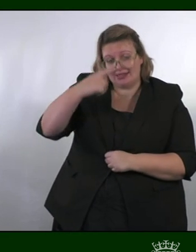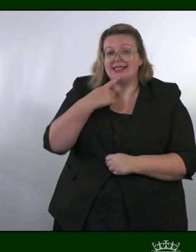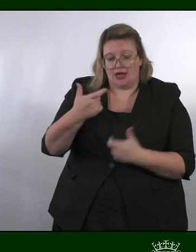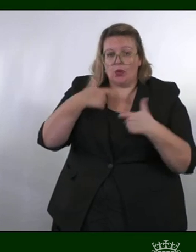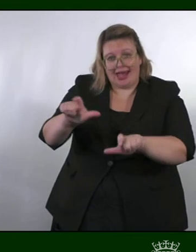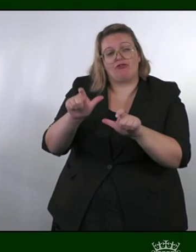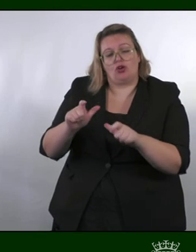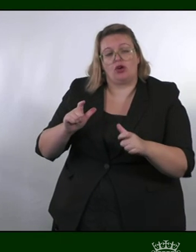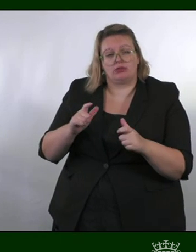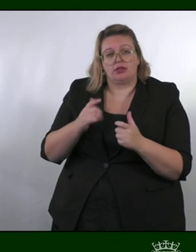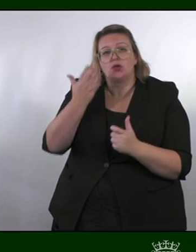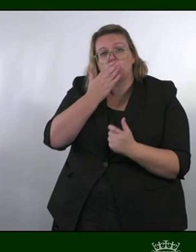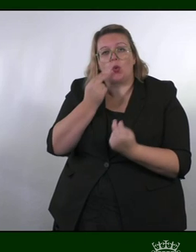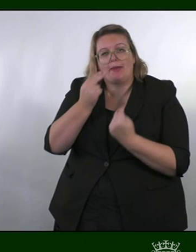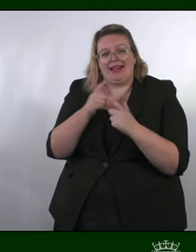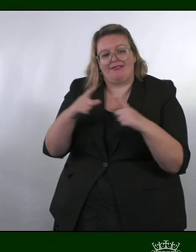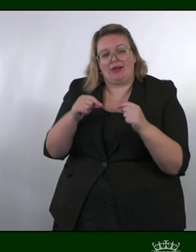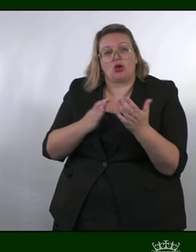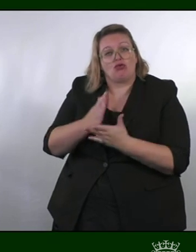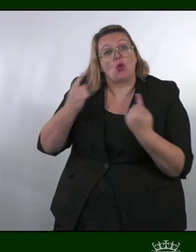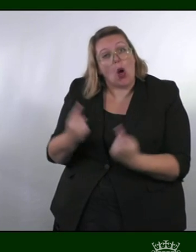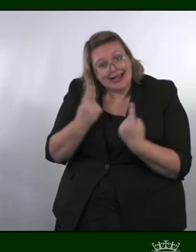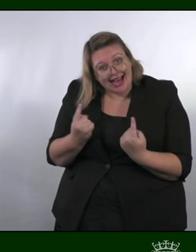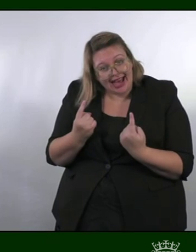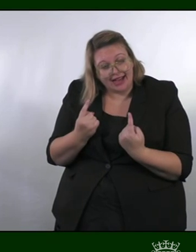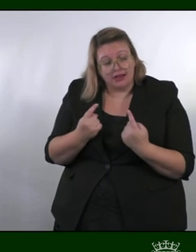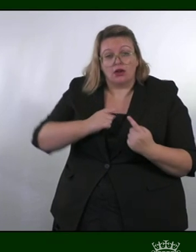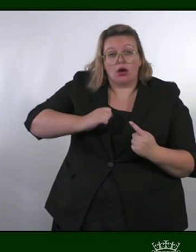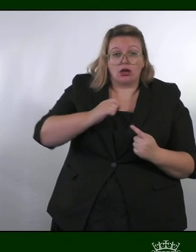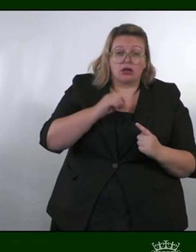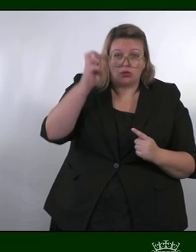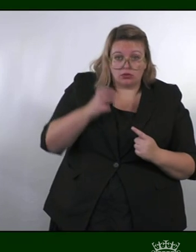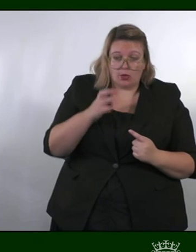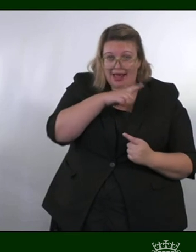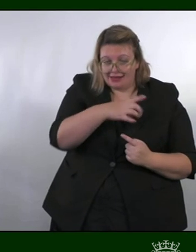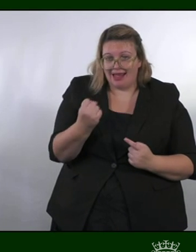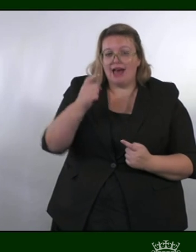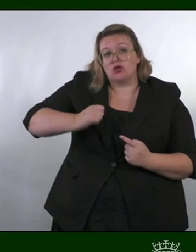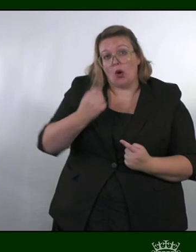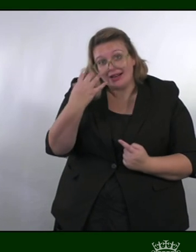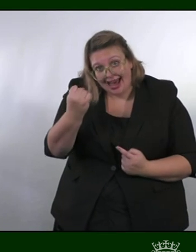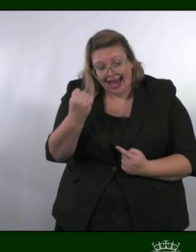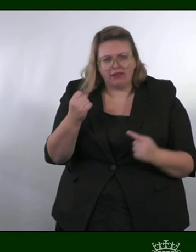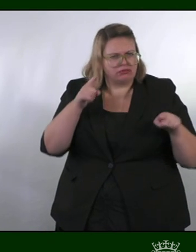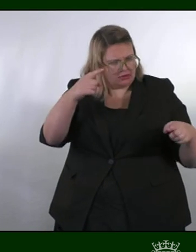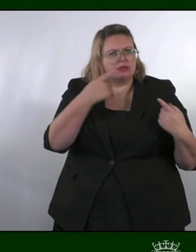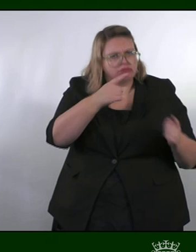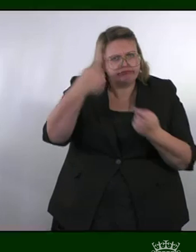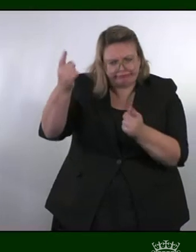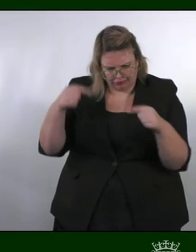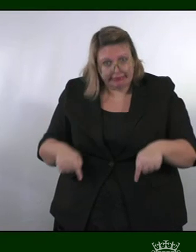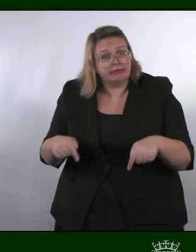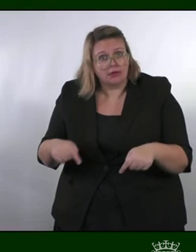Can the Prime Minister confirm that he is indeed aware of these announcements, and, if so, when does he plan to do the right thing?